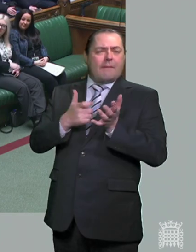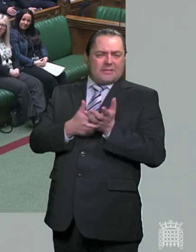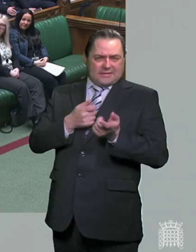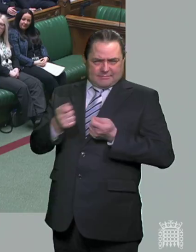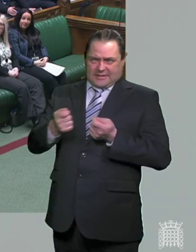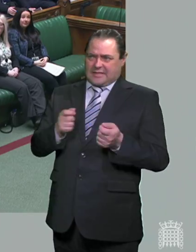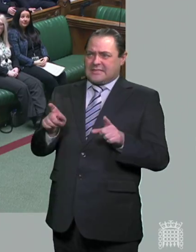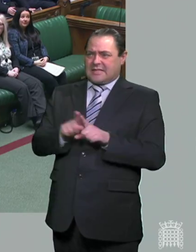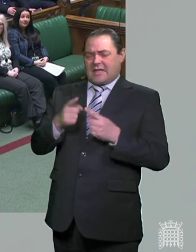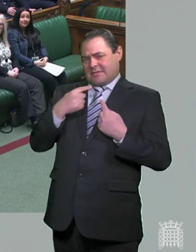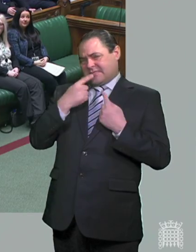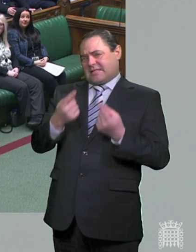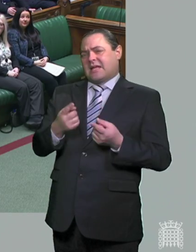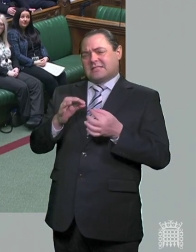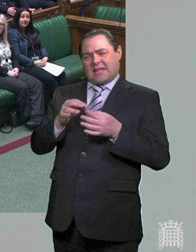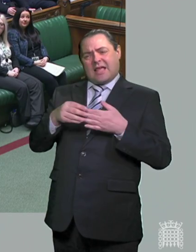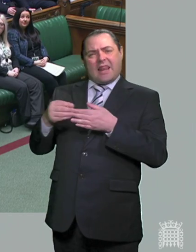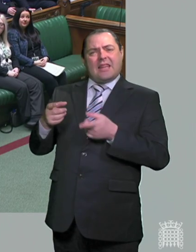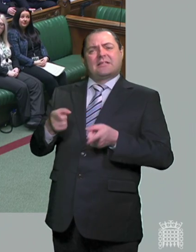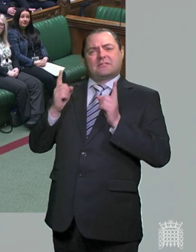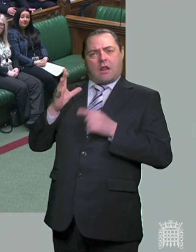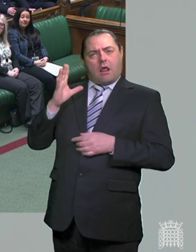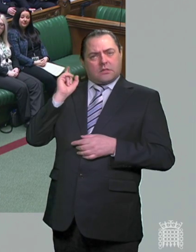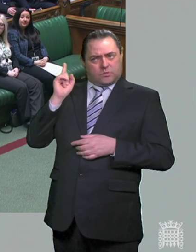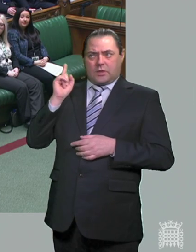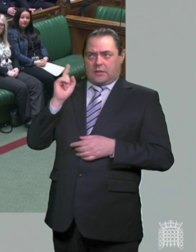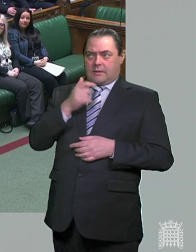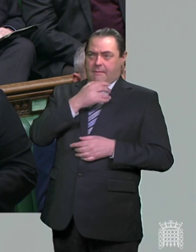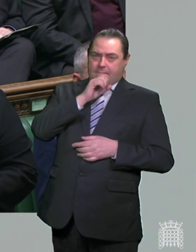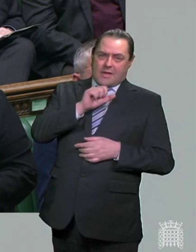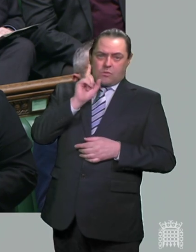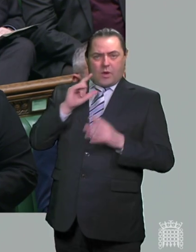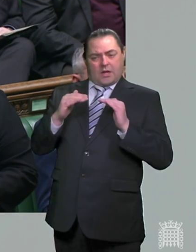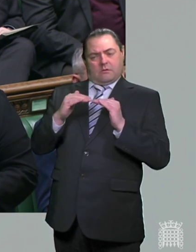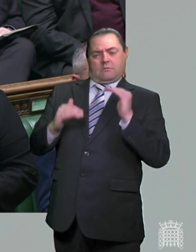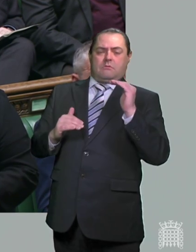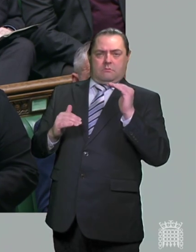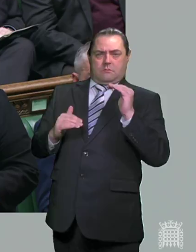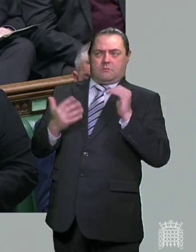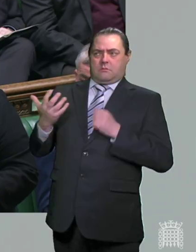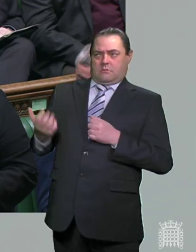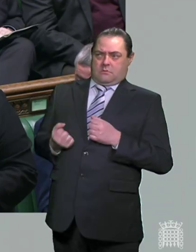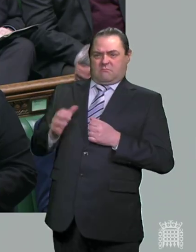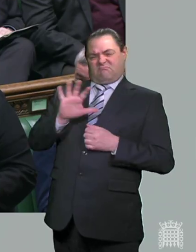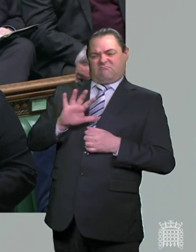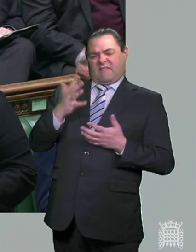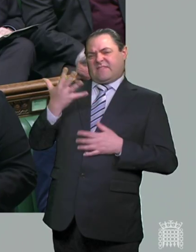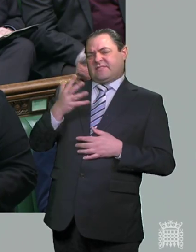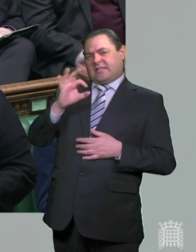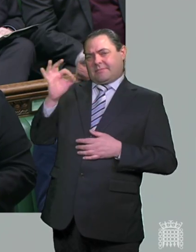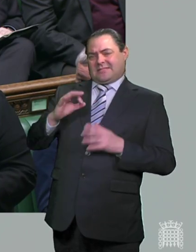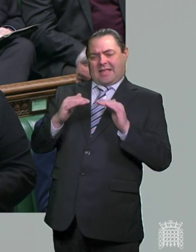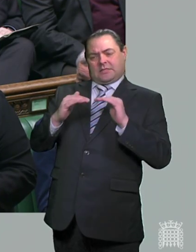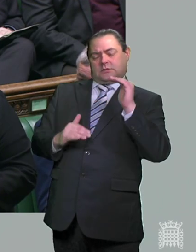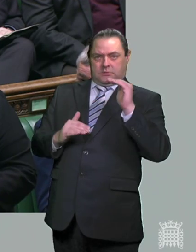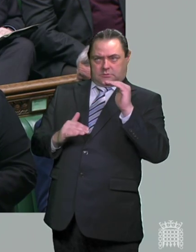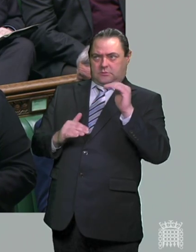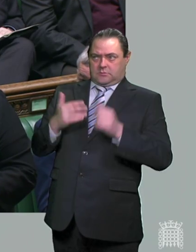As I highlighted to the Leader of the House last week, the gender pay gap between women and men currently sits at nearly 15%.